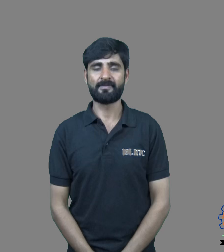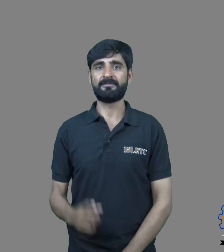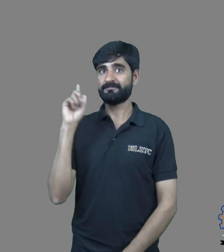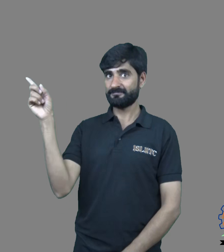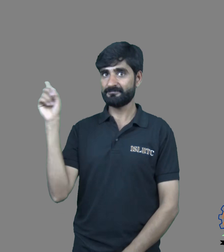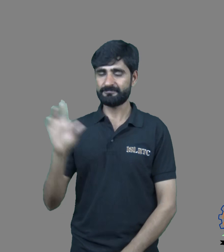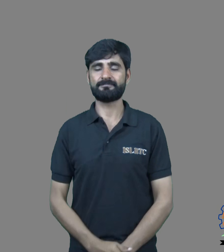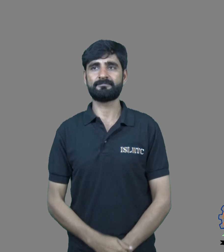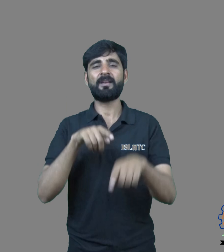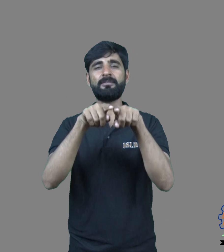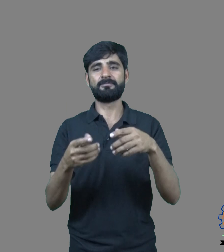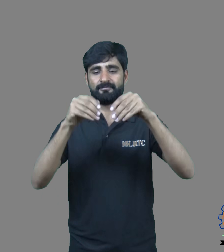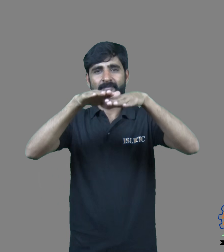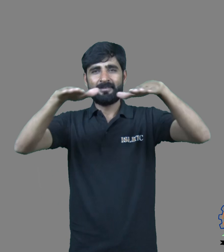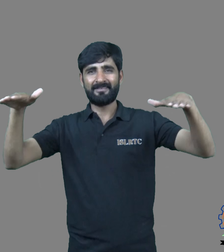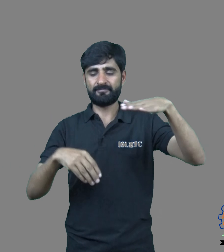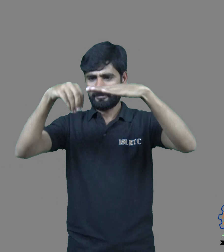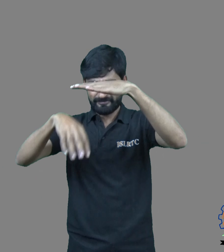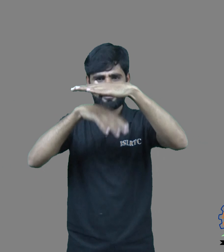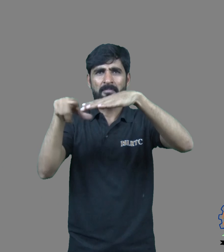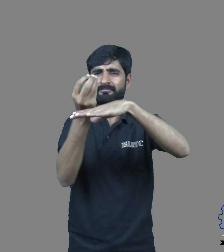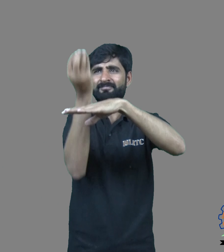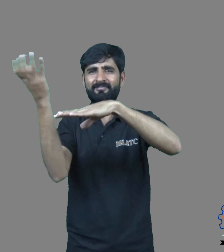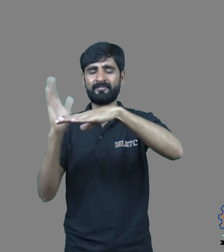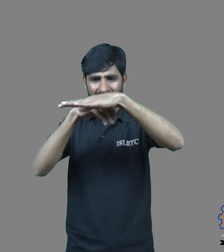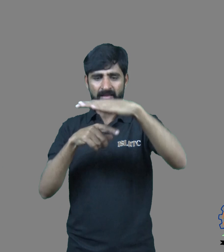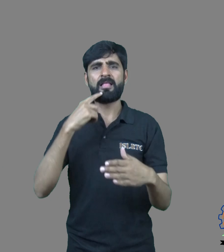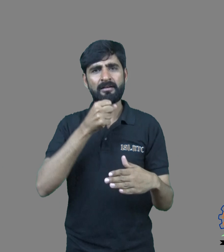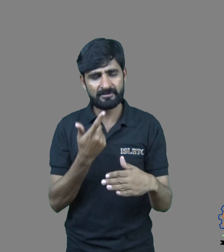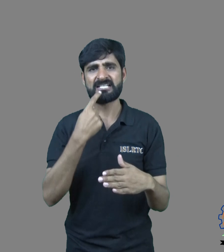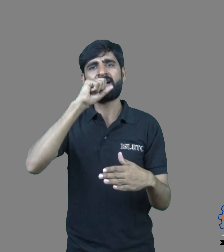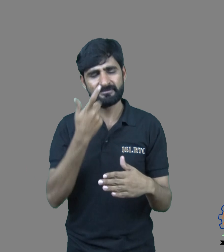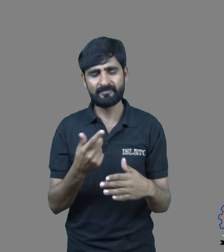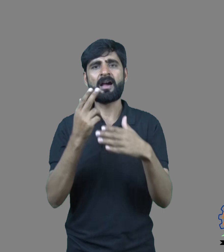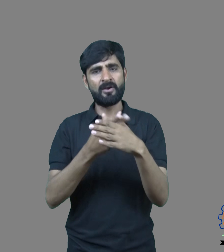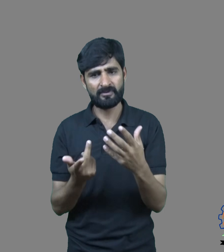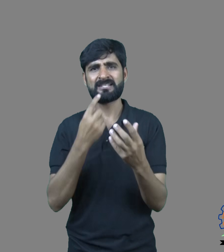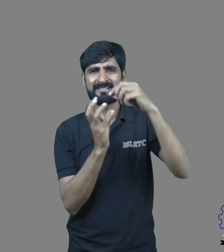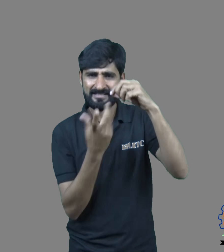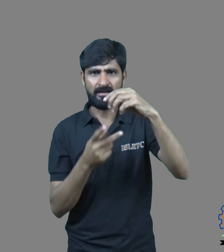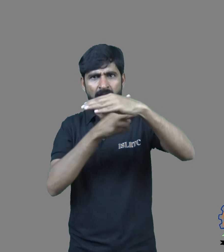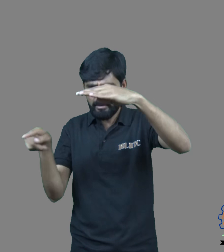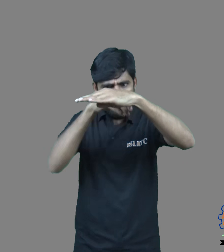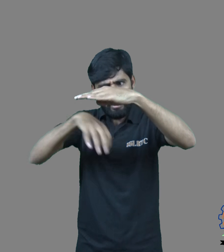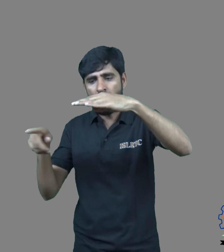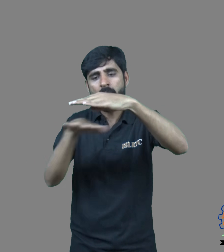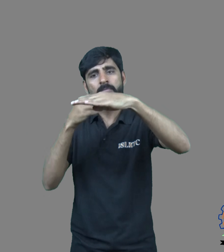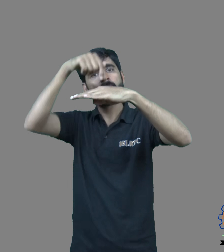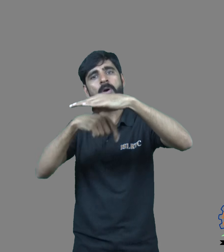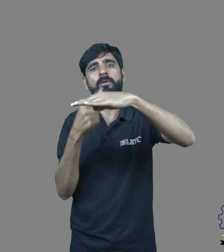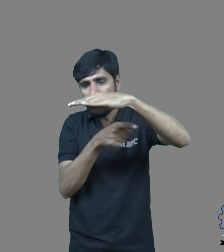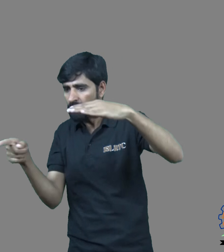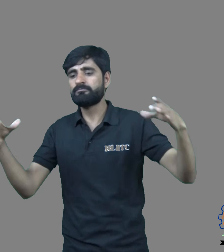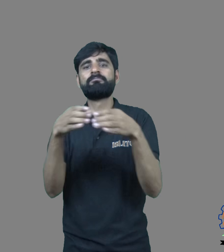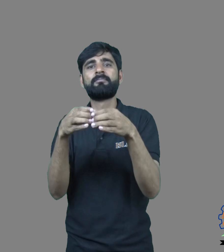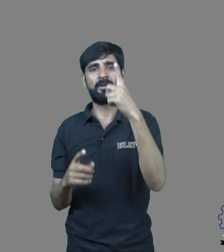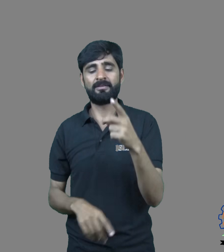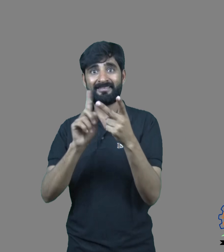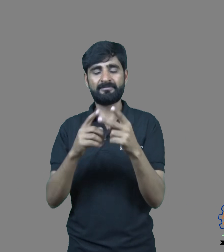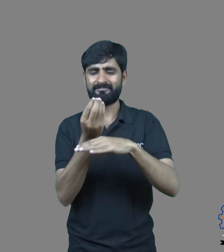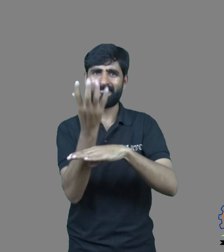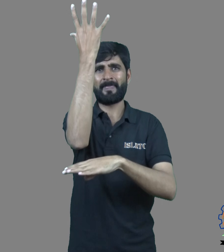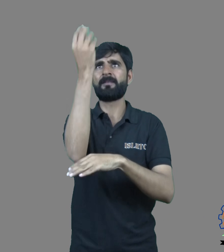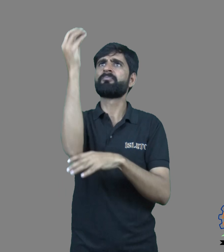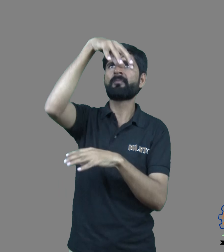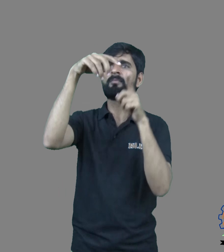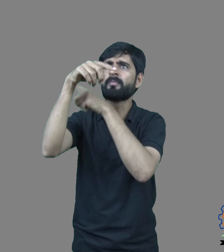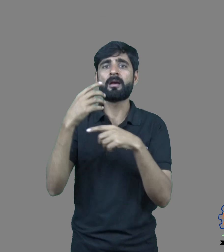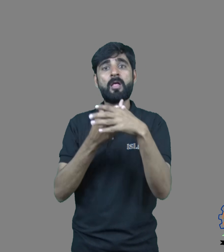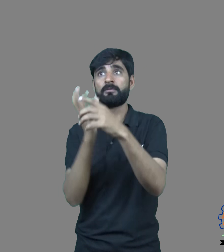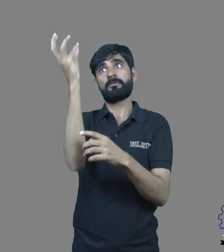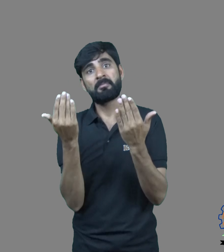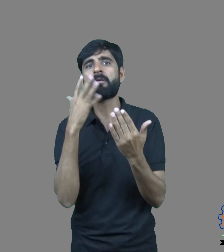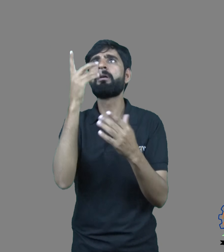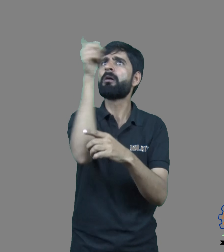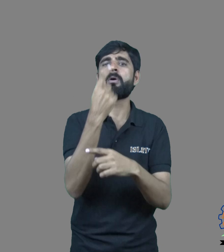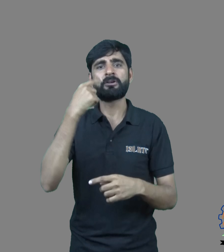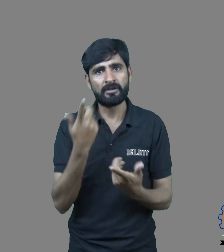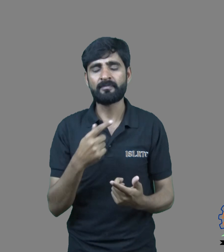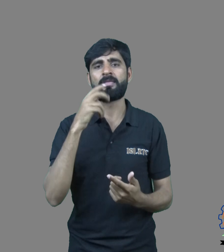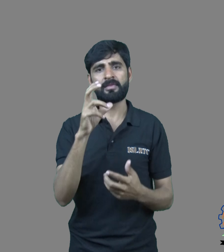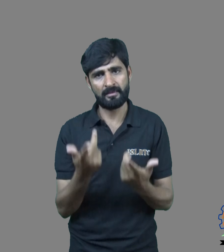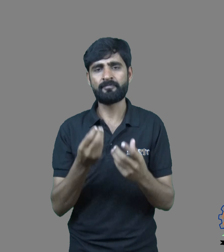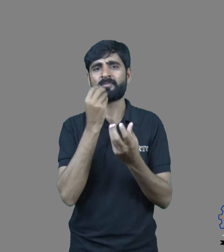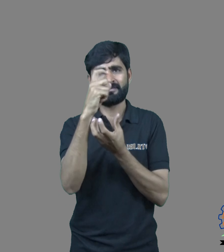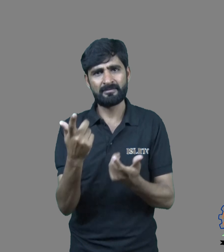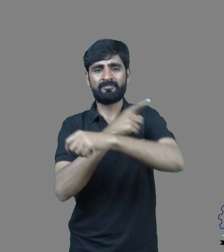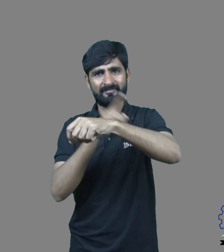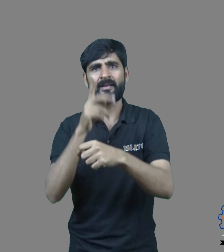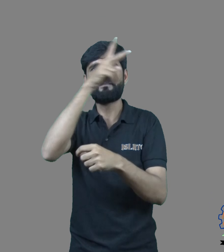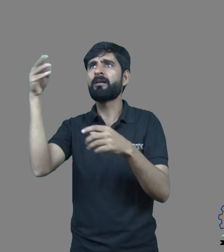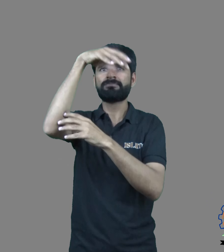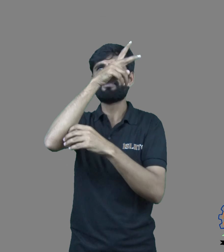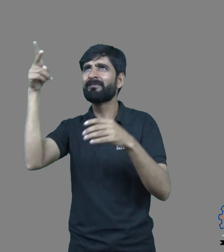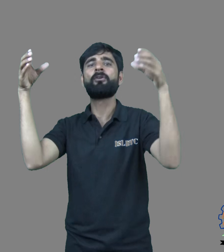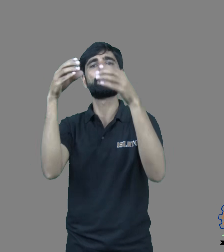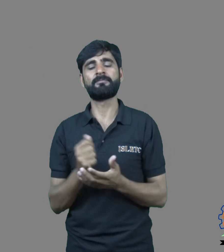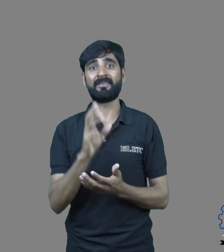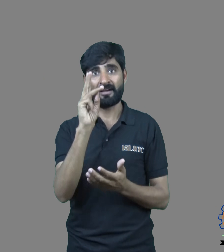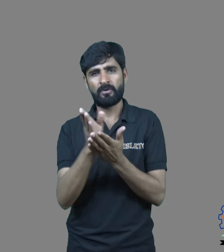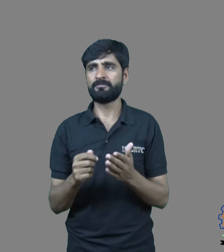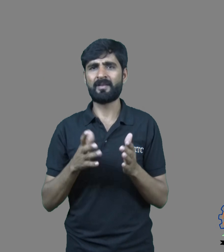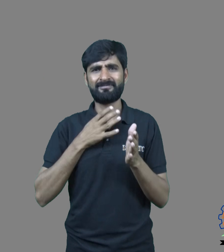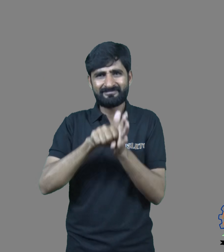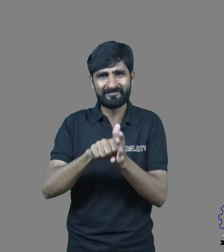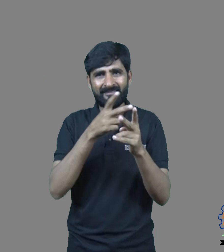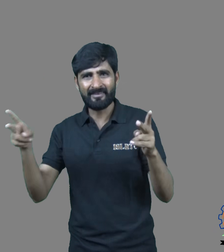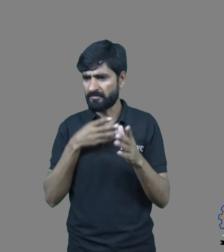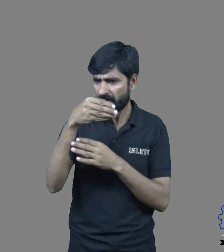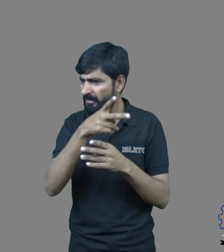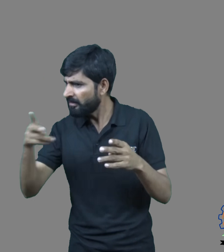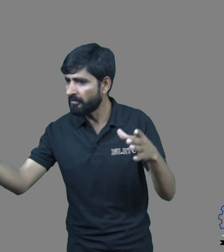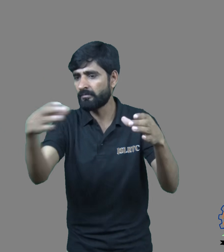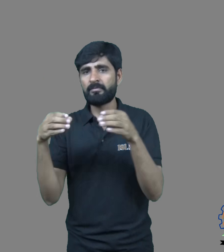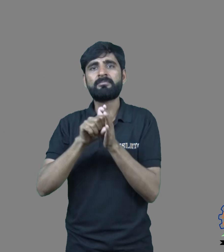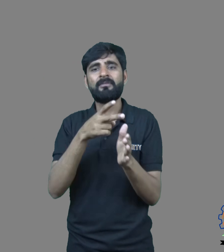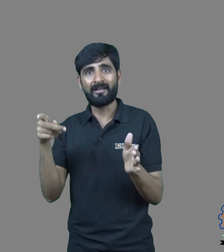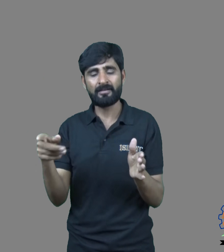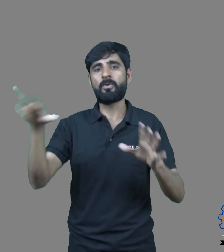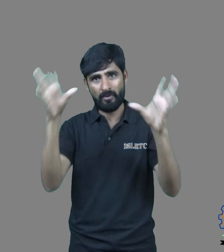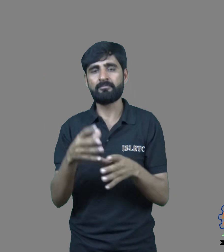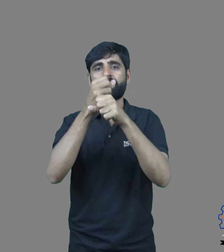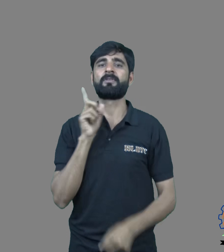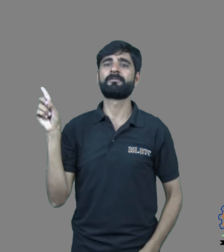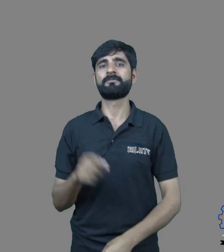Classification Based on Parts used as food